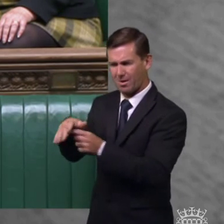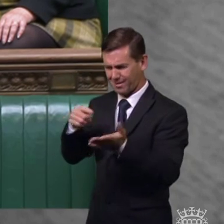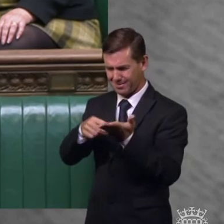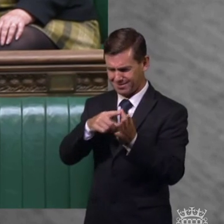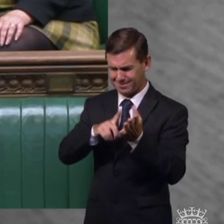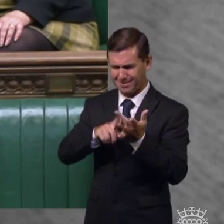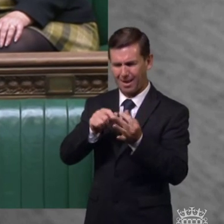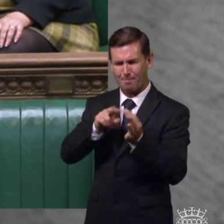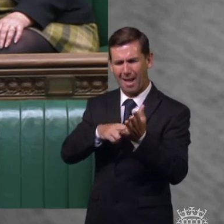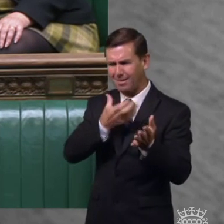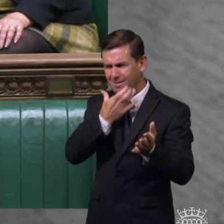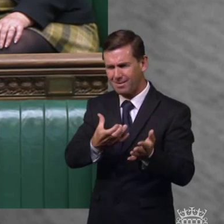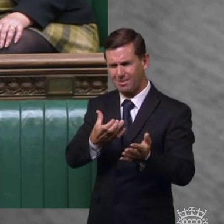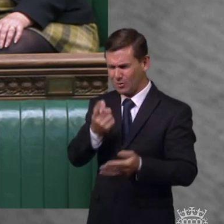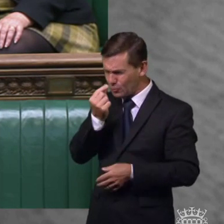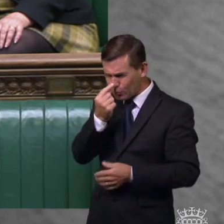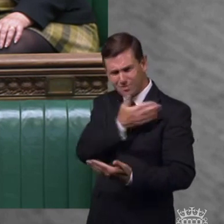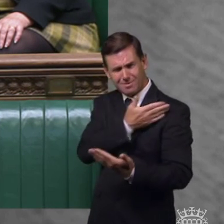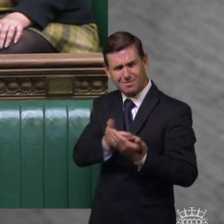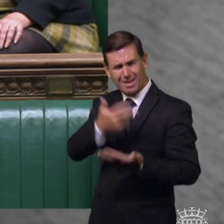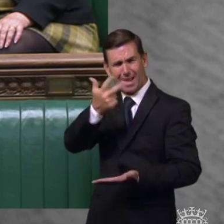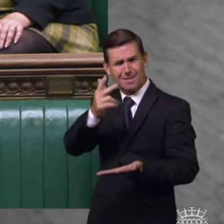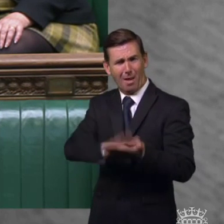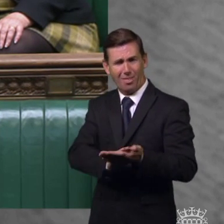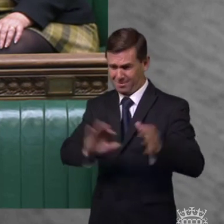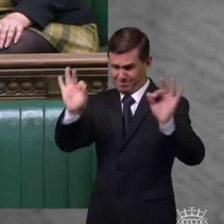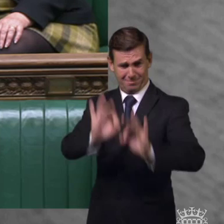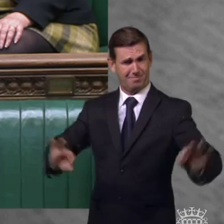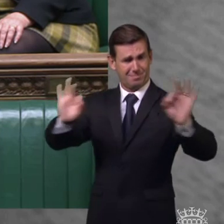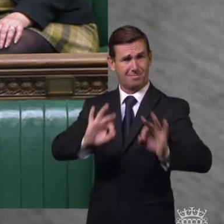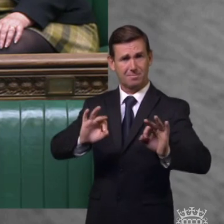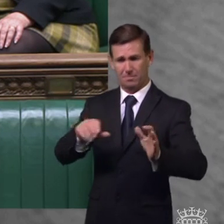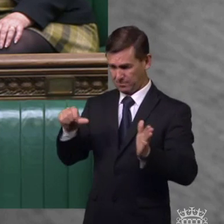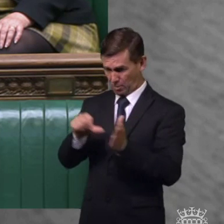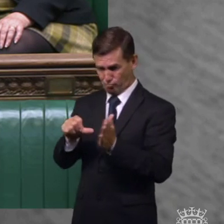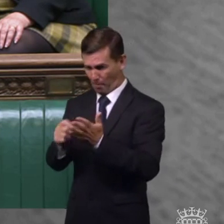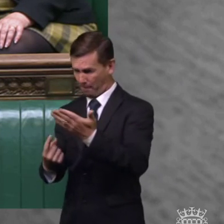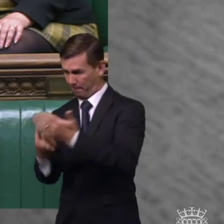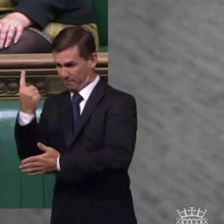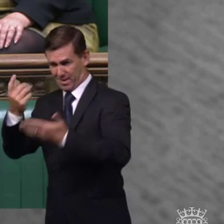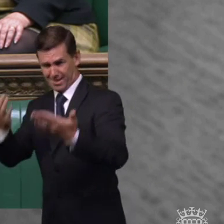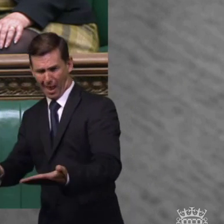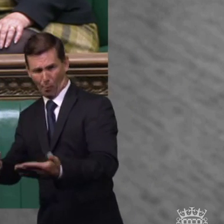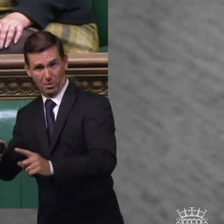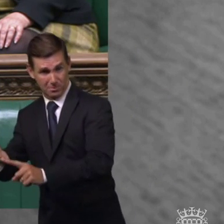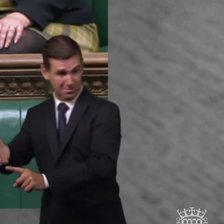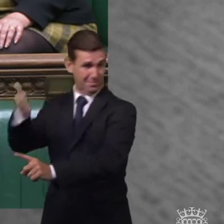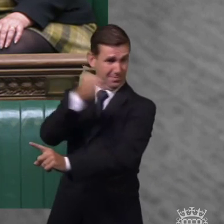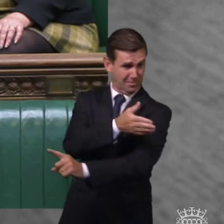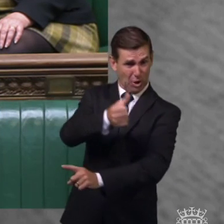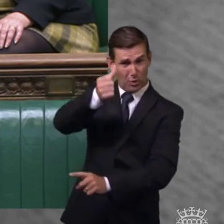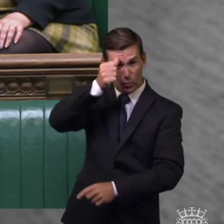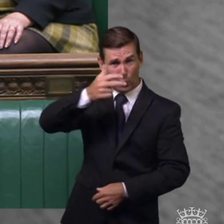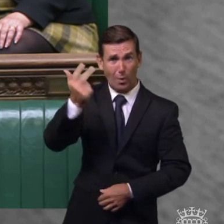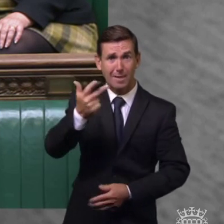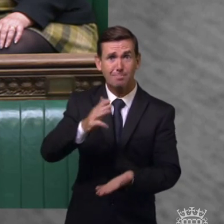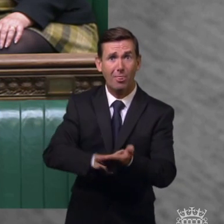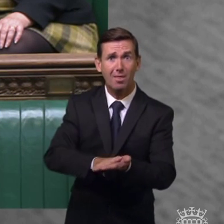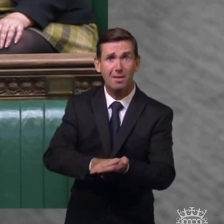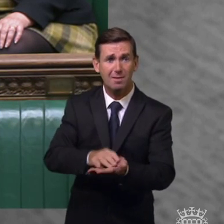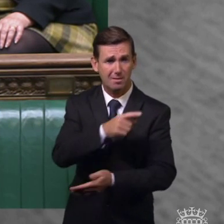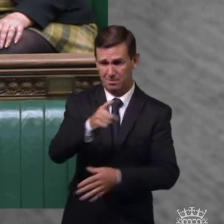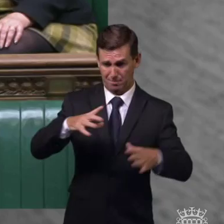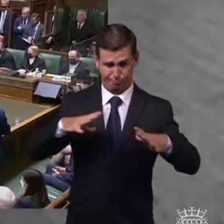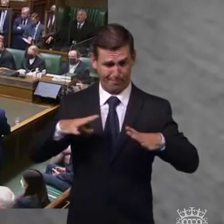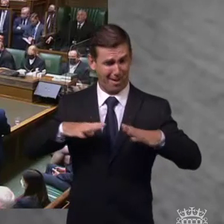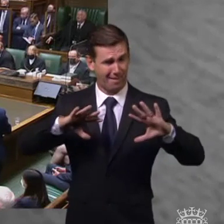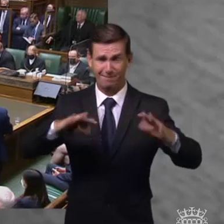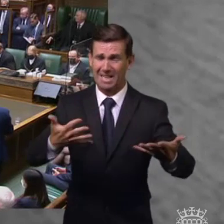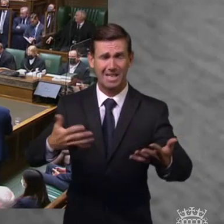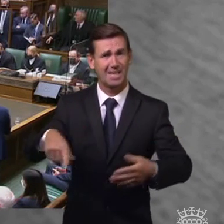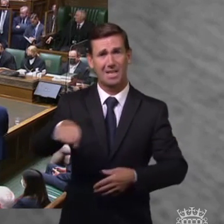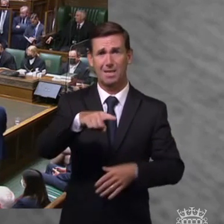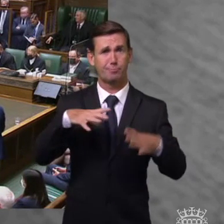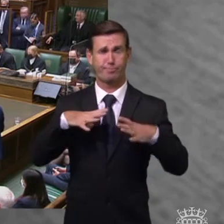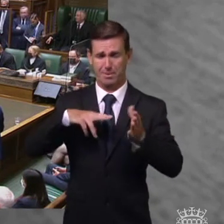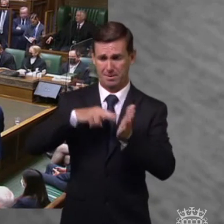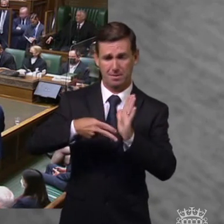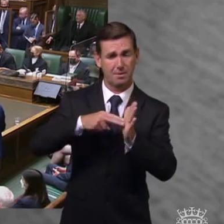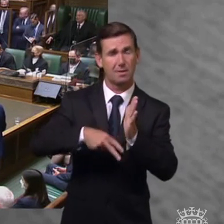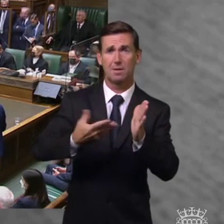The very problems we are confronting today have been known problems for the last 18 months, and there has been a failure of preparation.